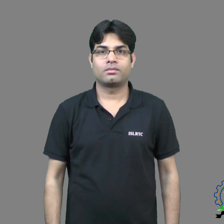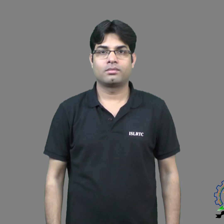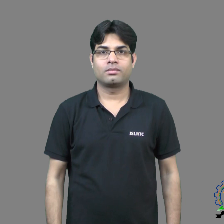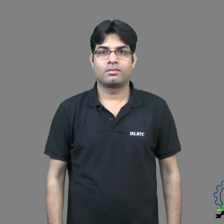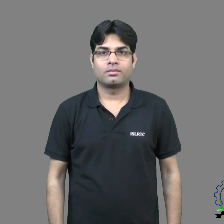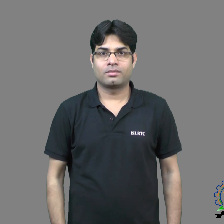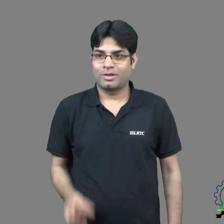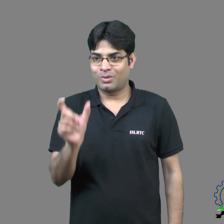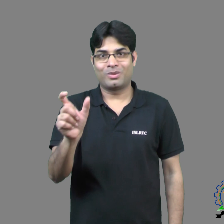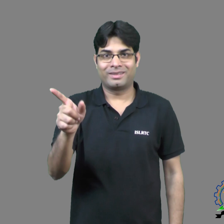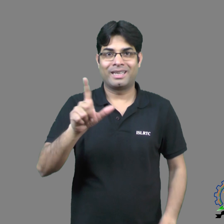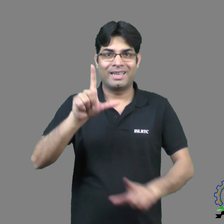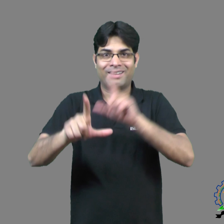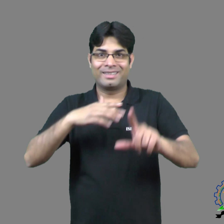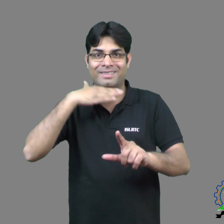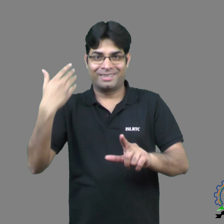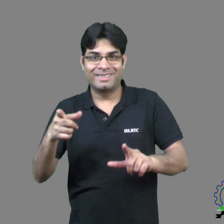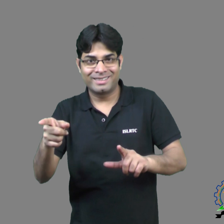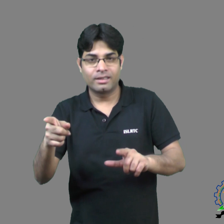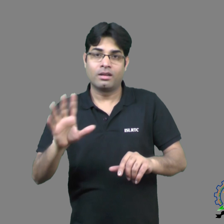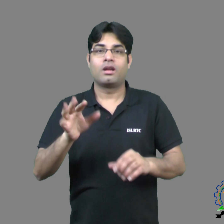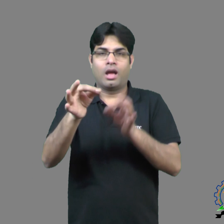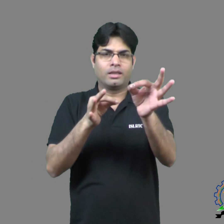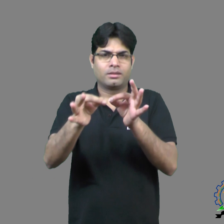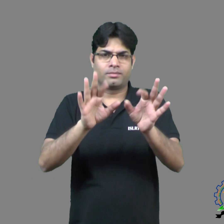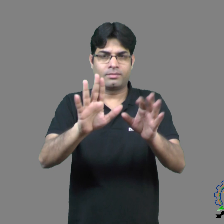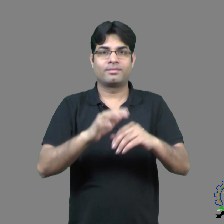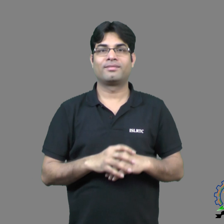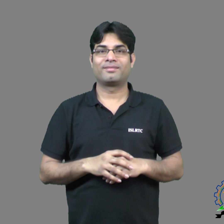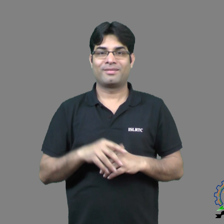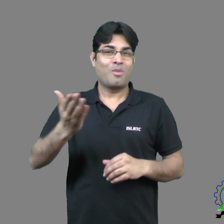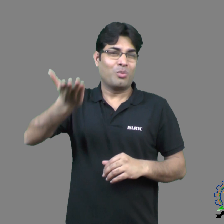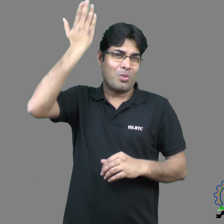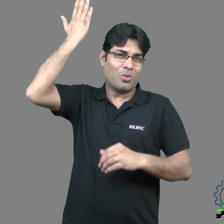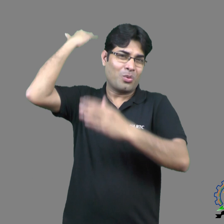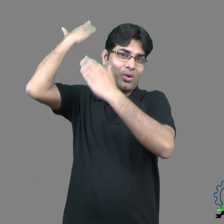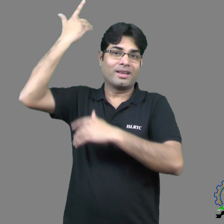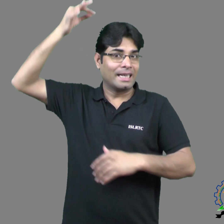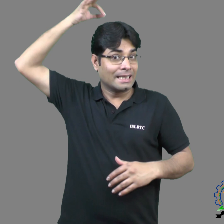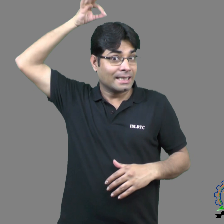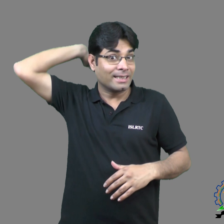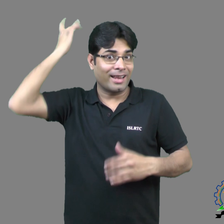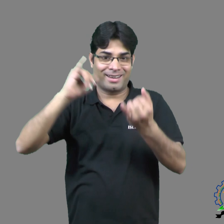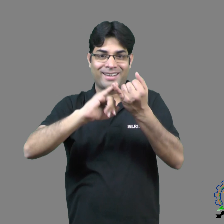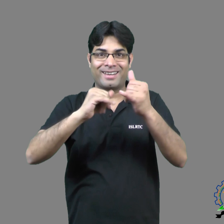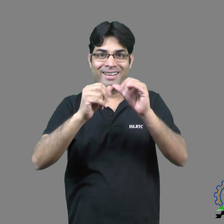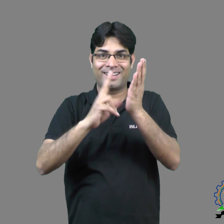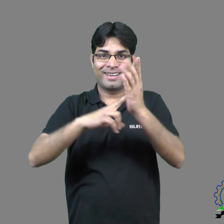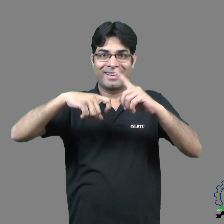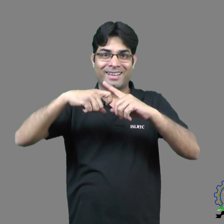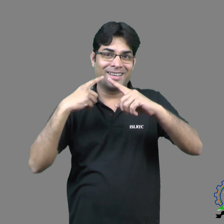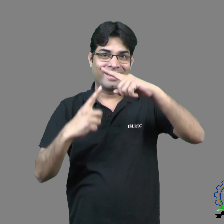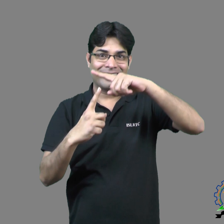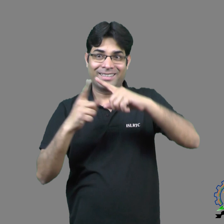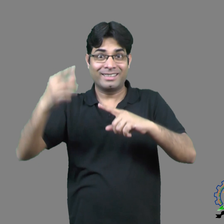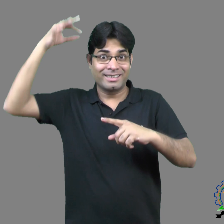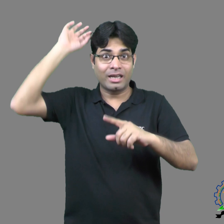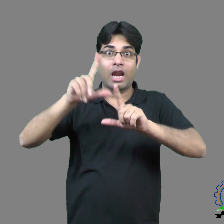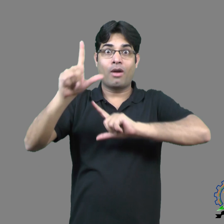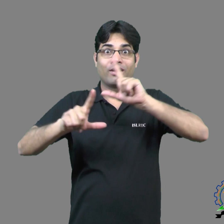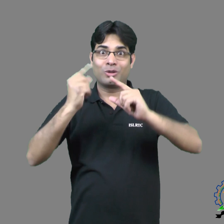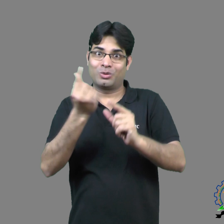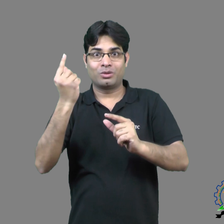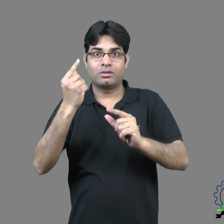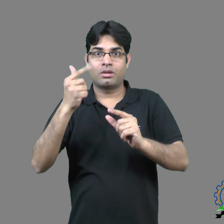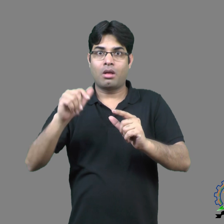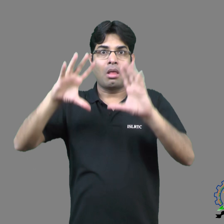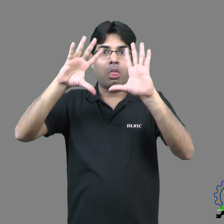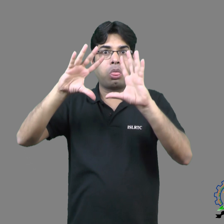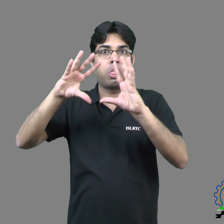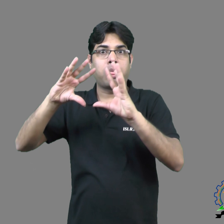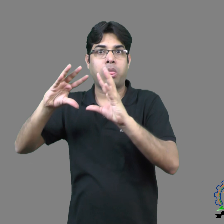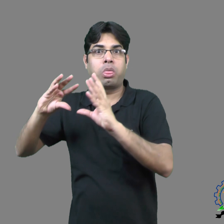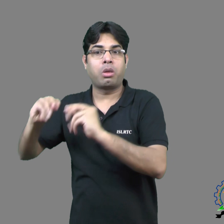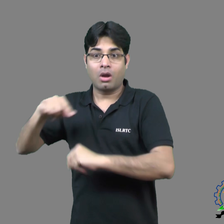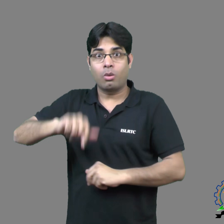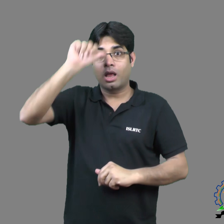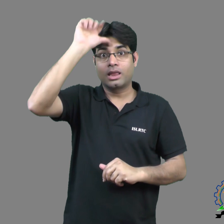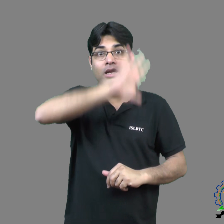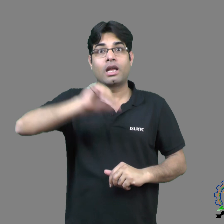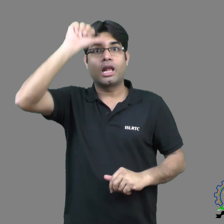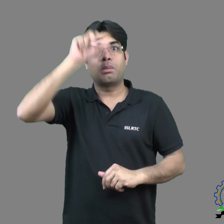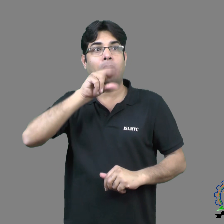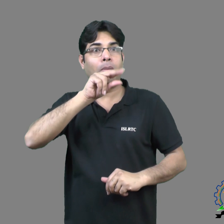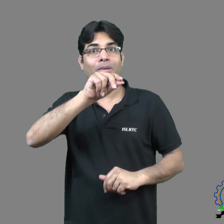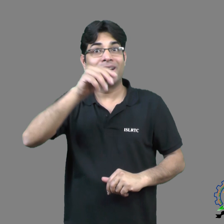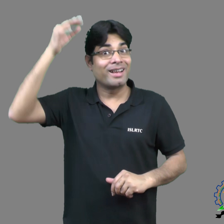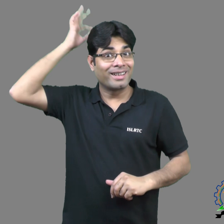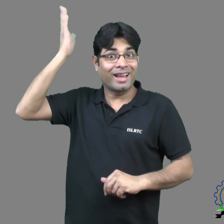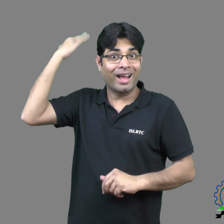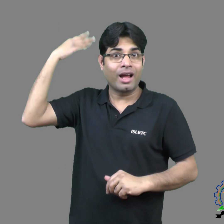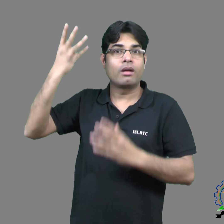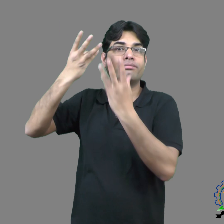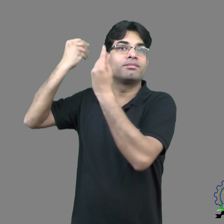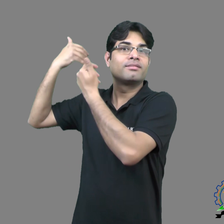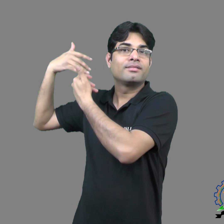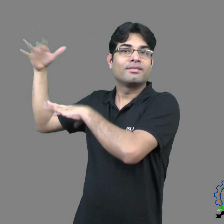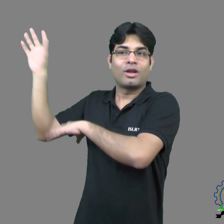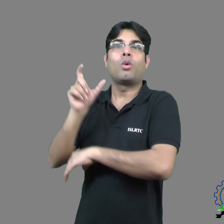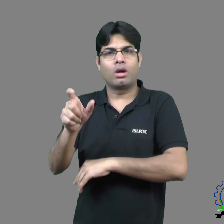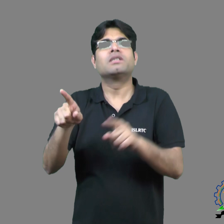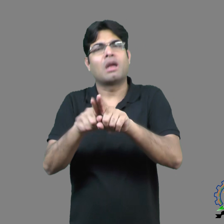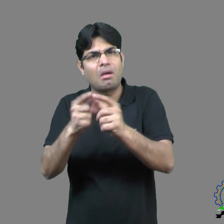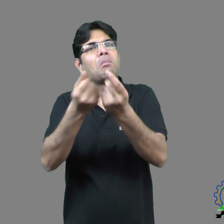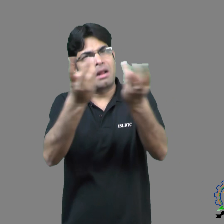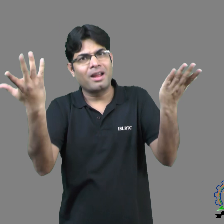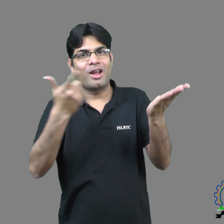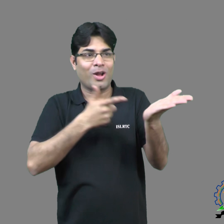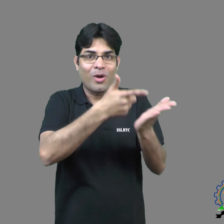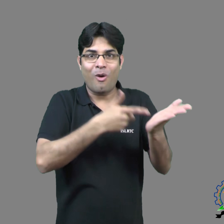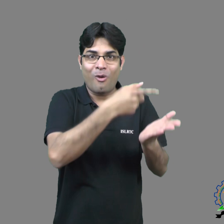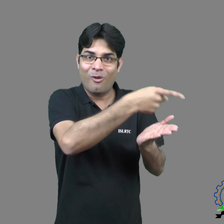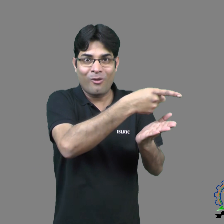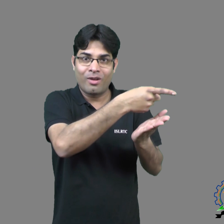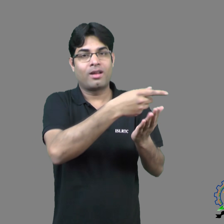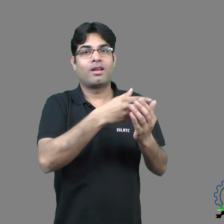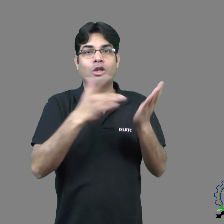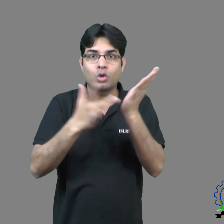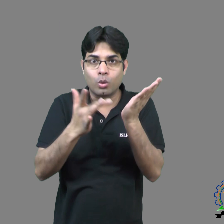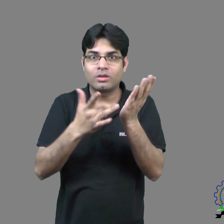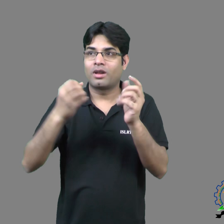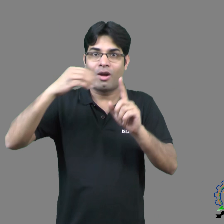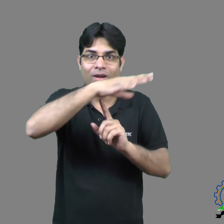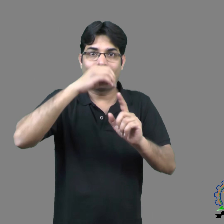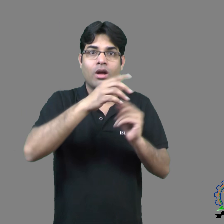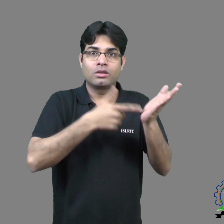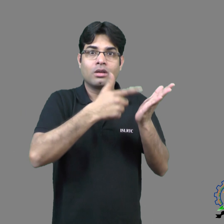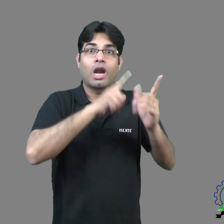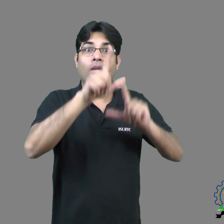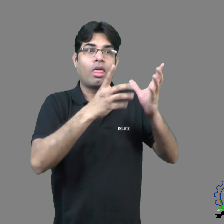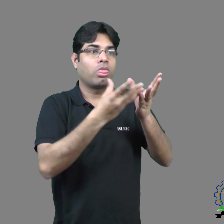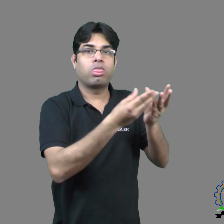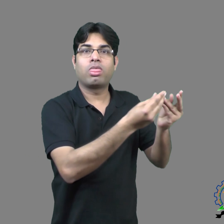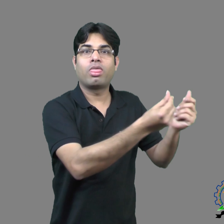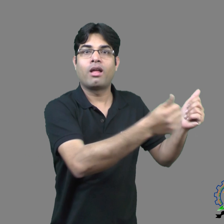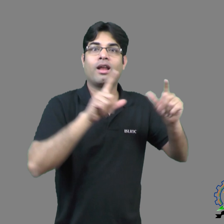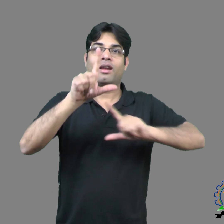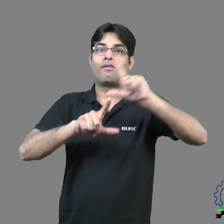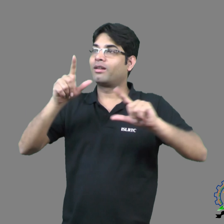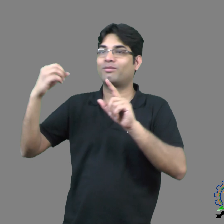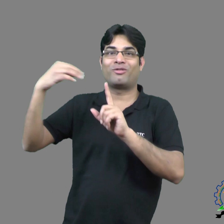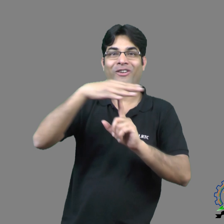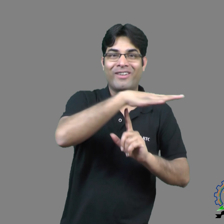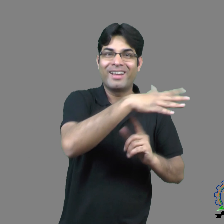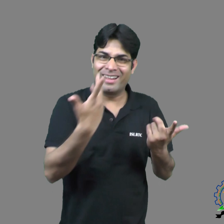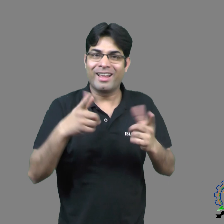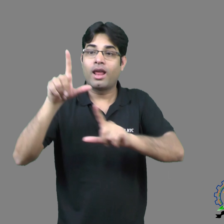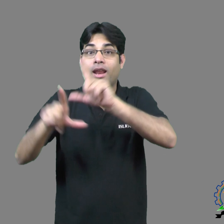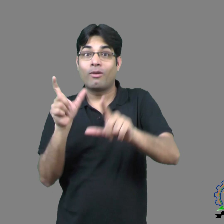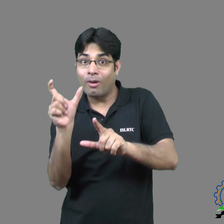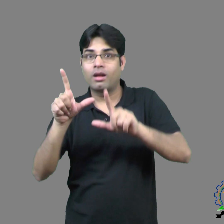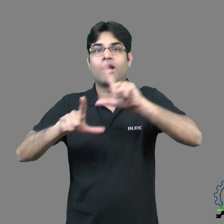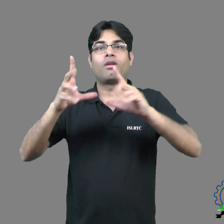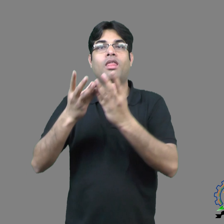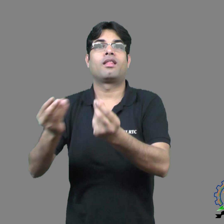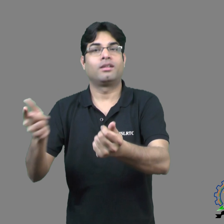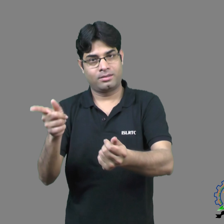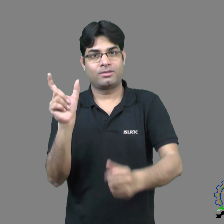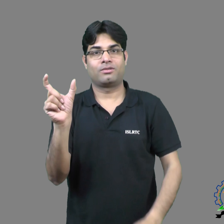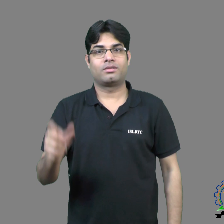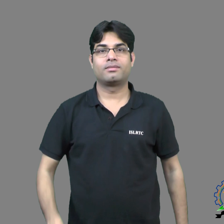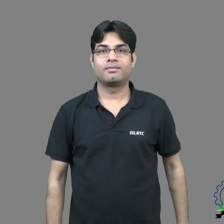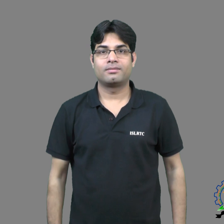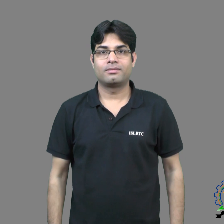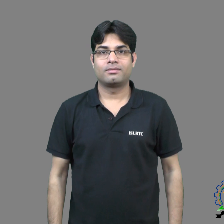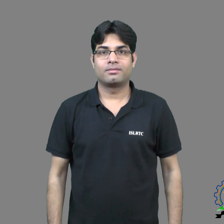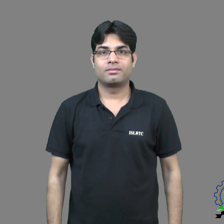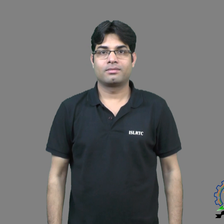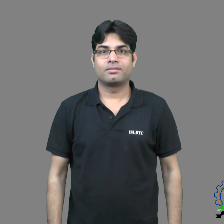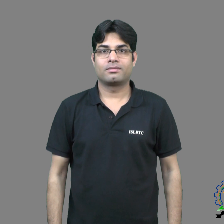Language Death